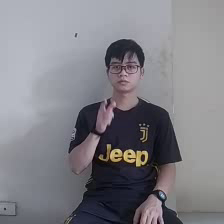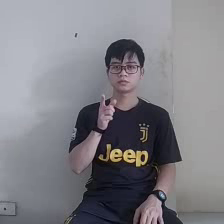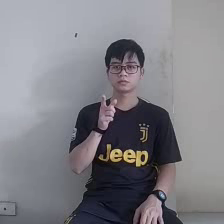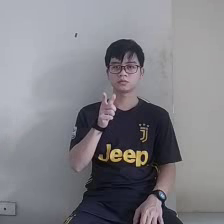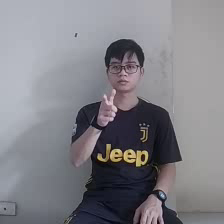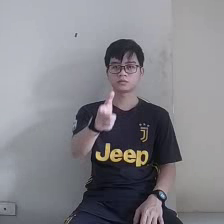Ghét